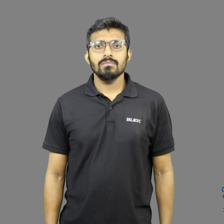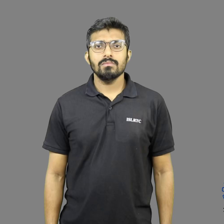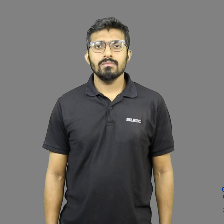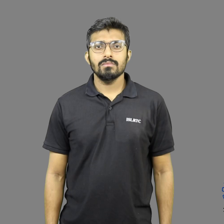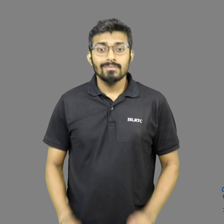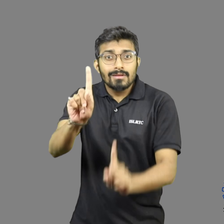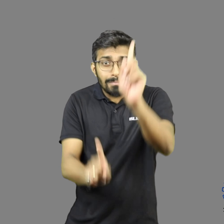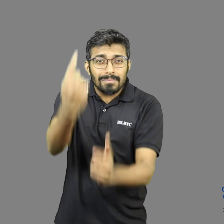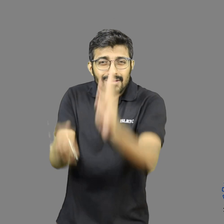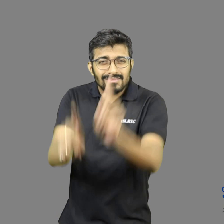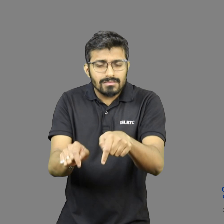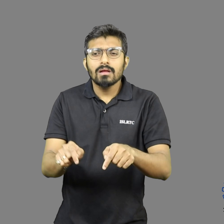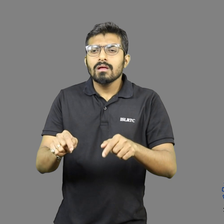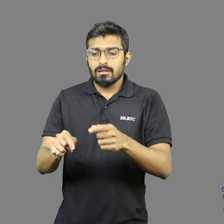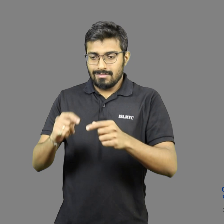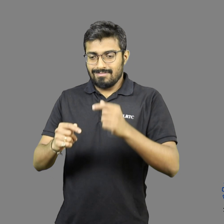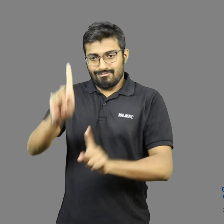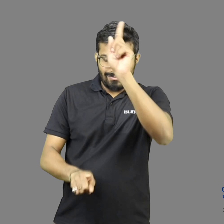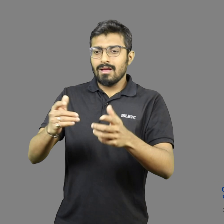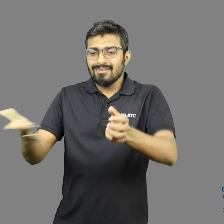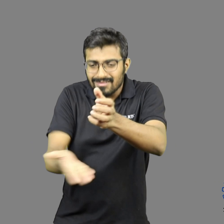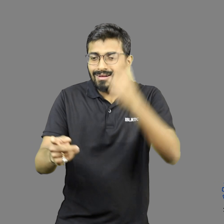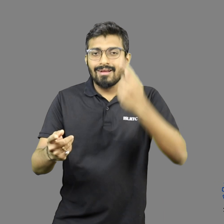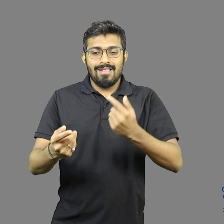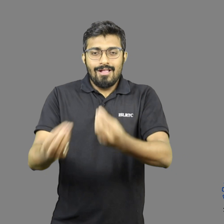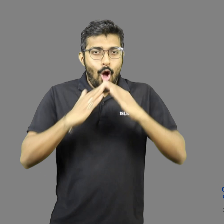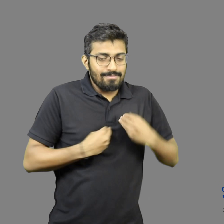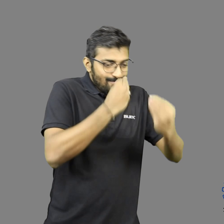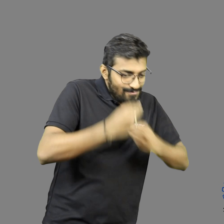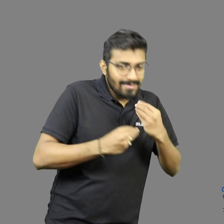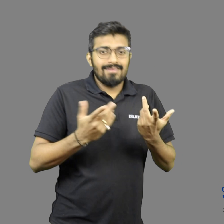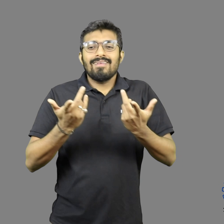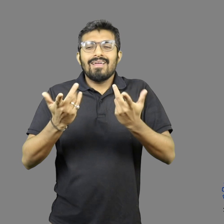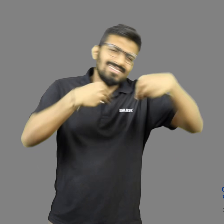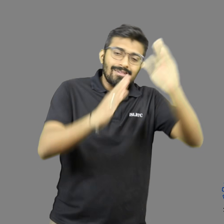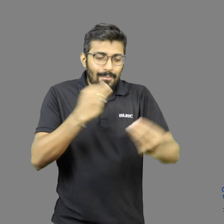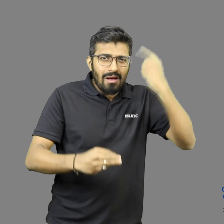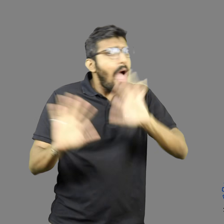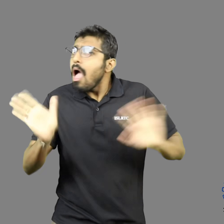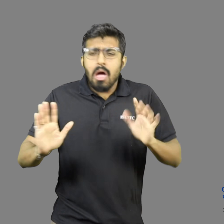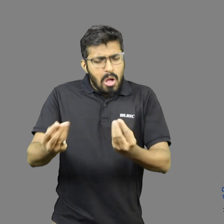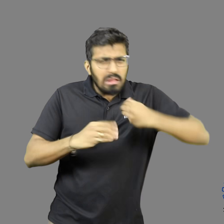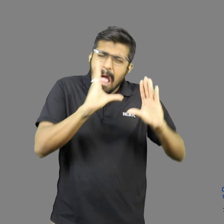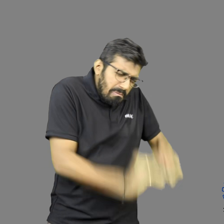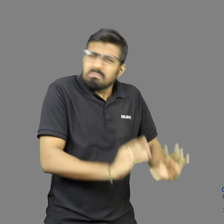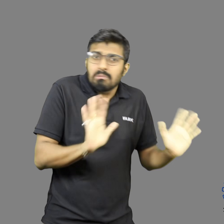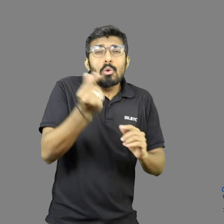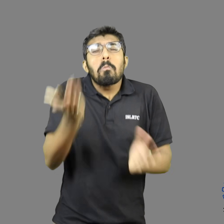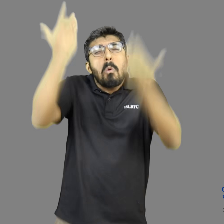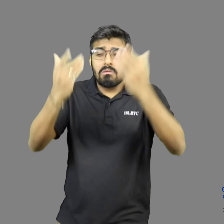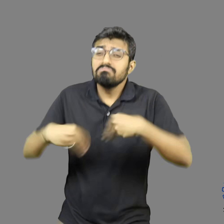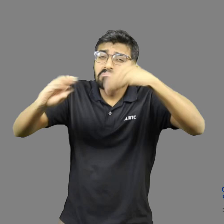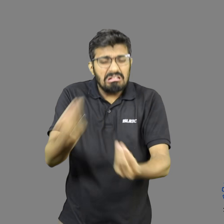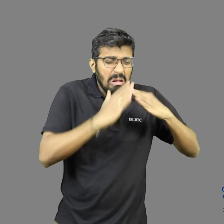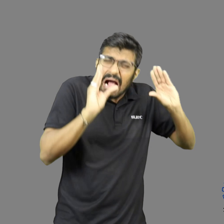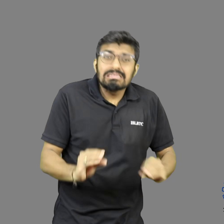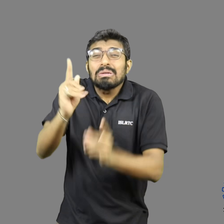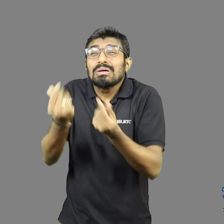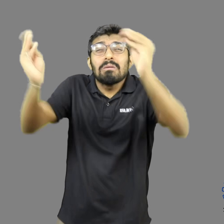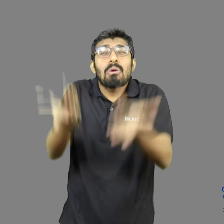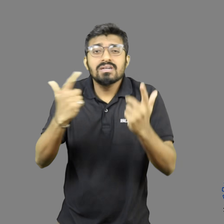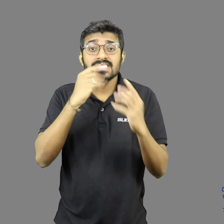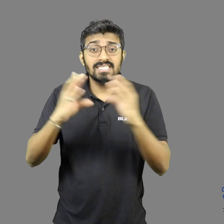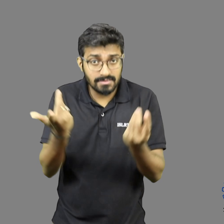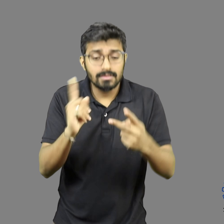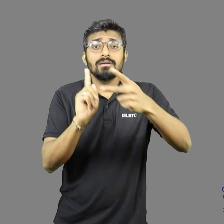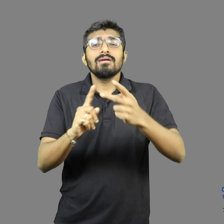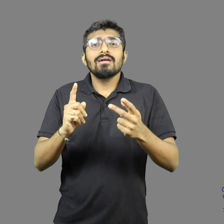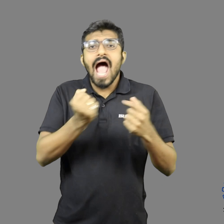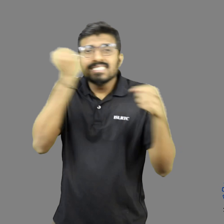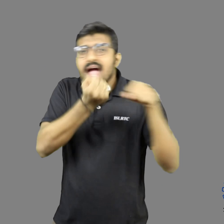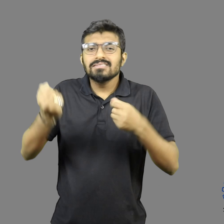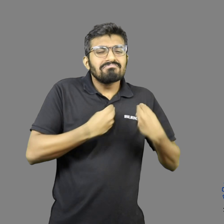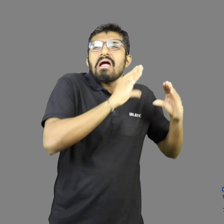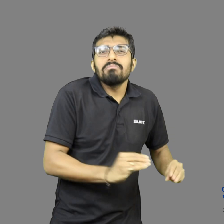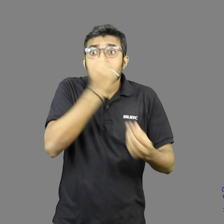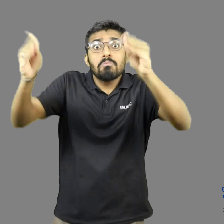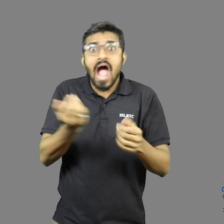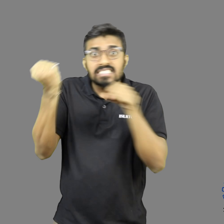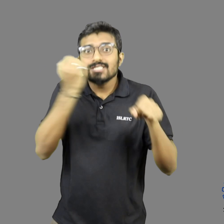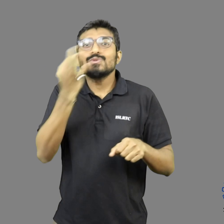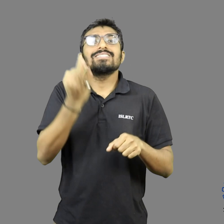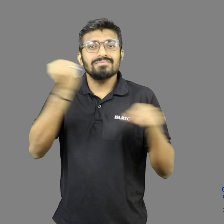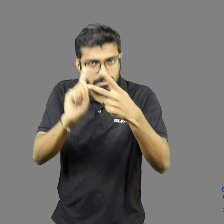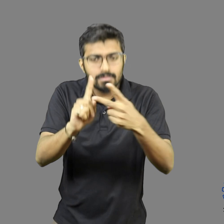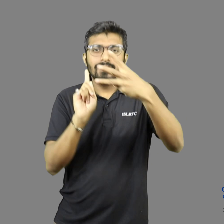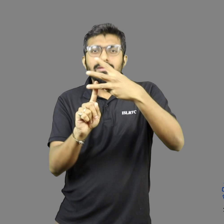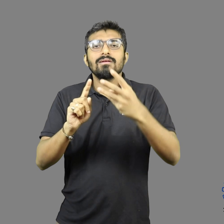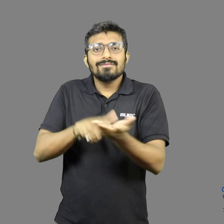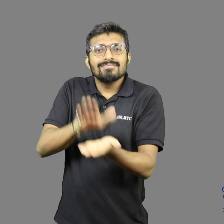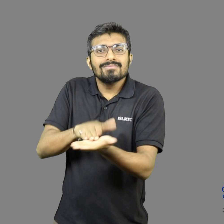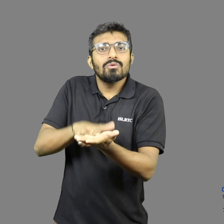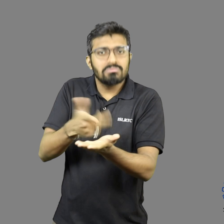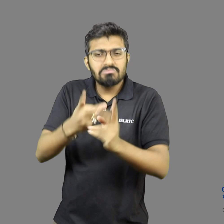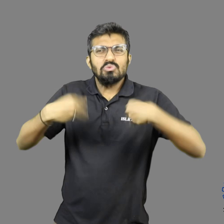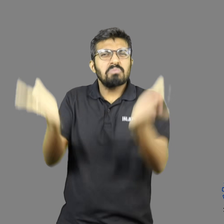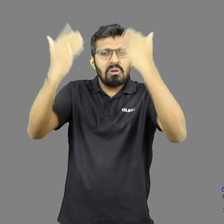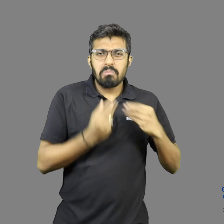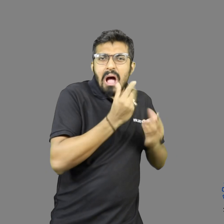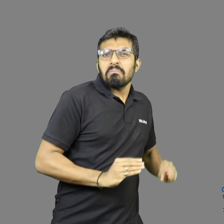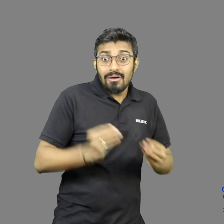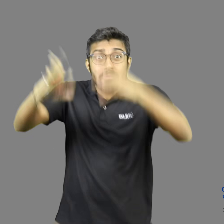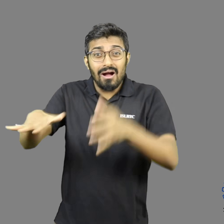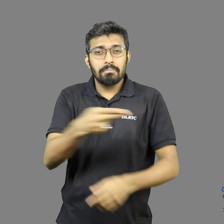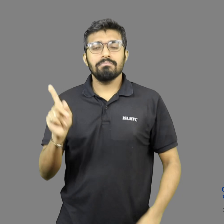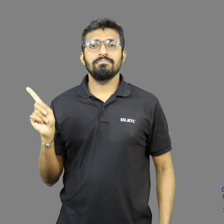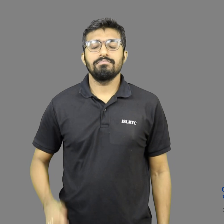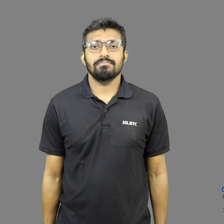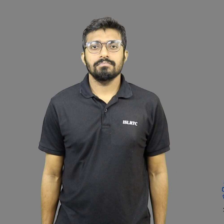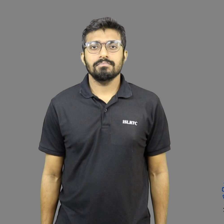Cash Crops